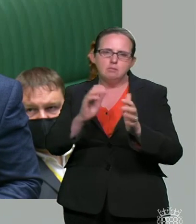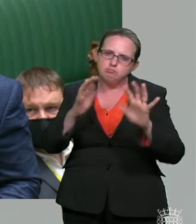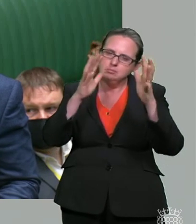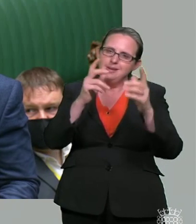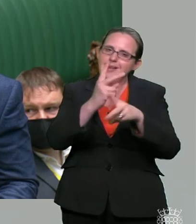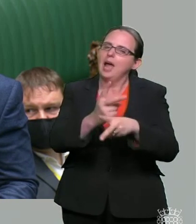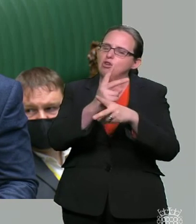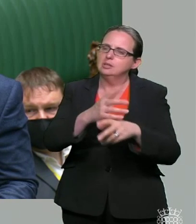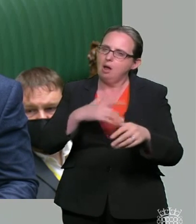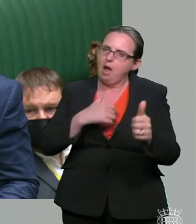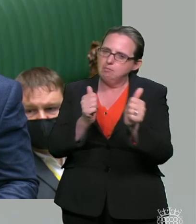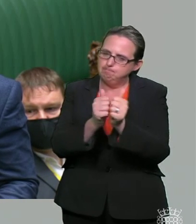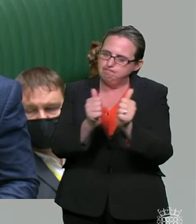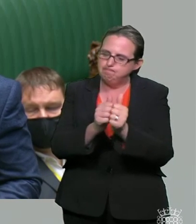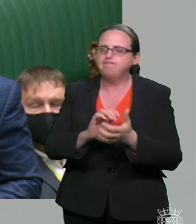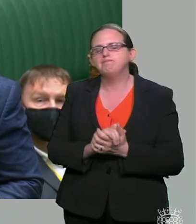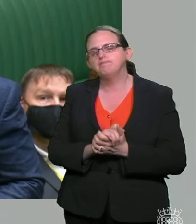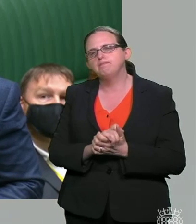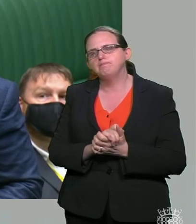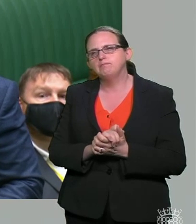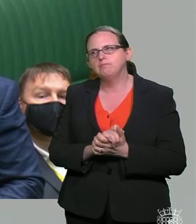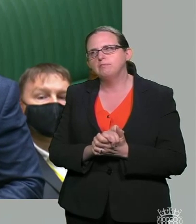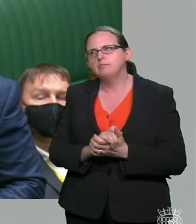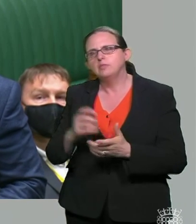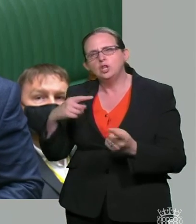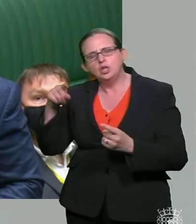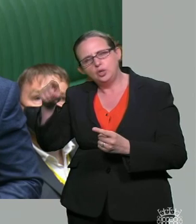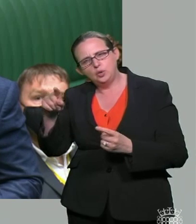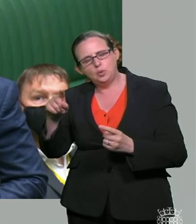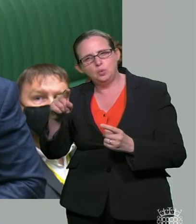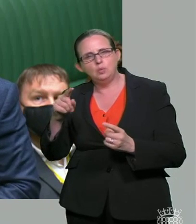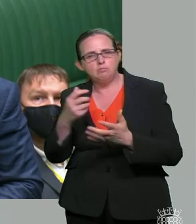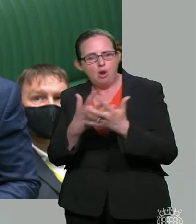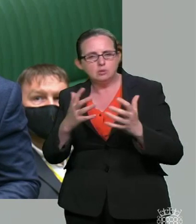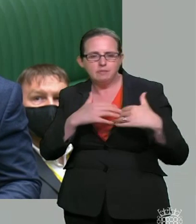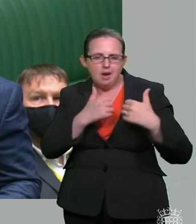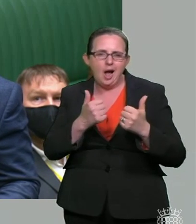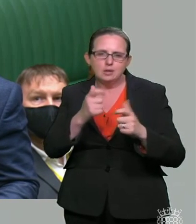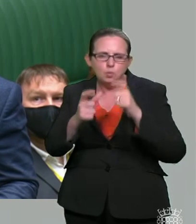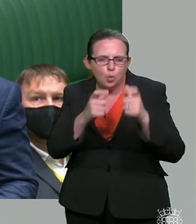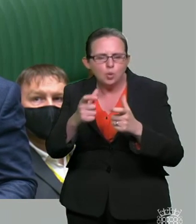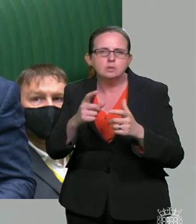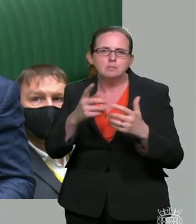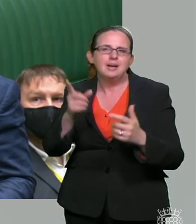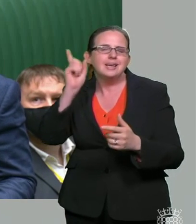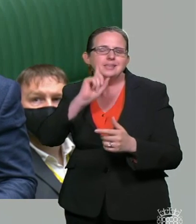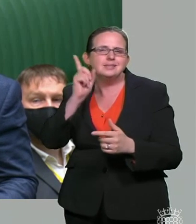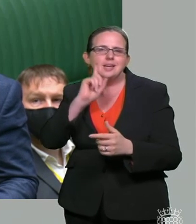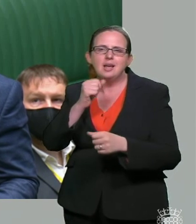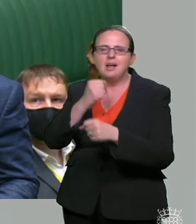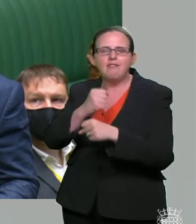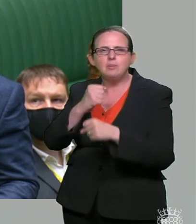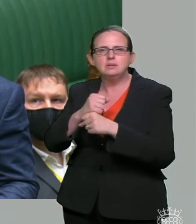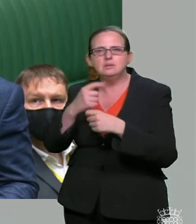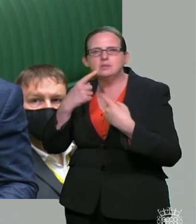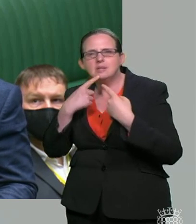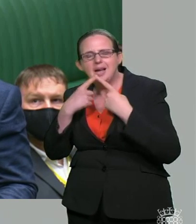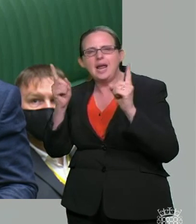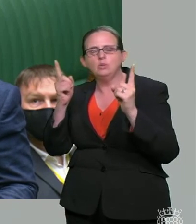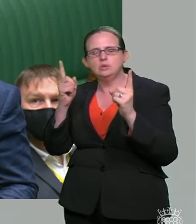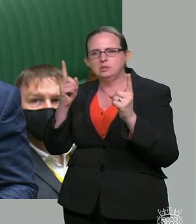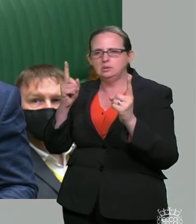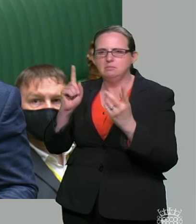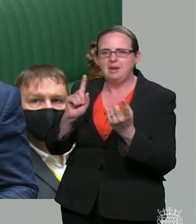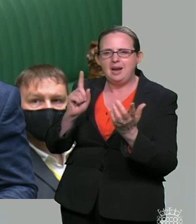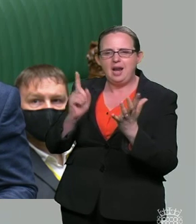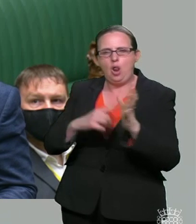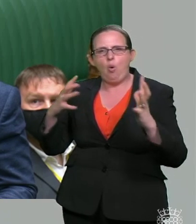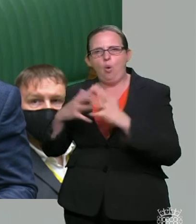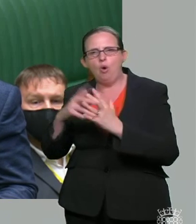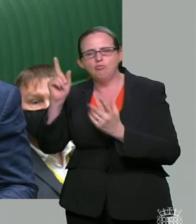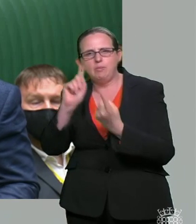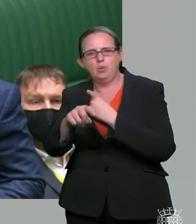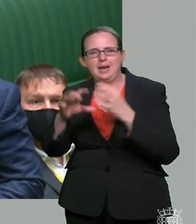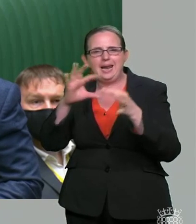After plenty of warm words for the victims of fire and rehire, including from the Prime Minister himself, the Government yesterday announced their legislative response to the ACAS report, which is to do absolutely nothing.